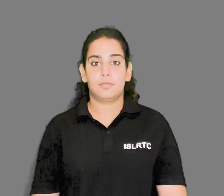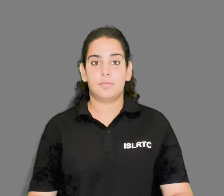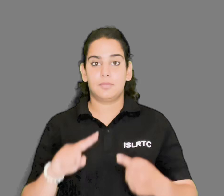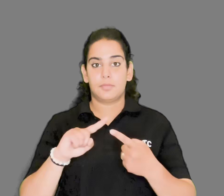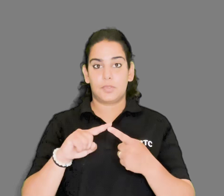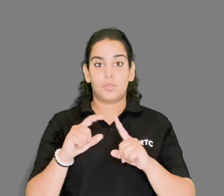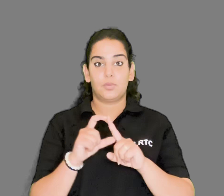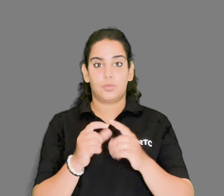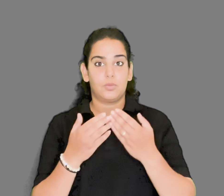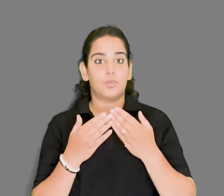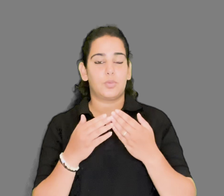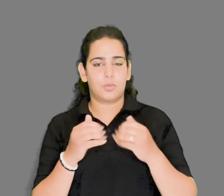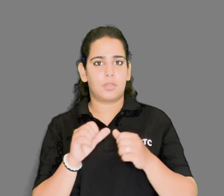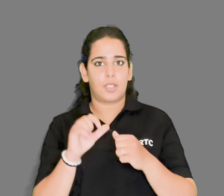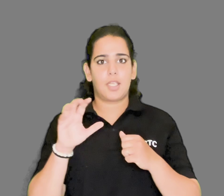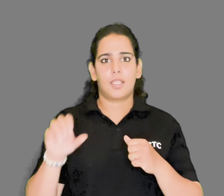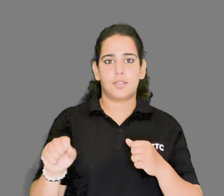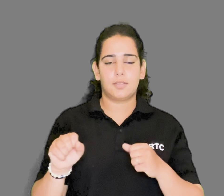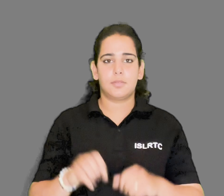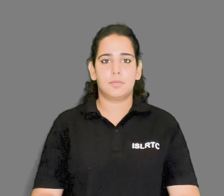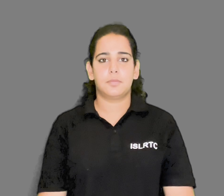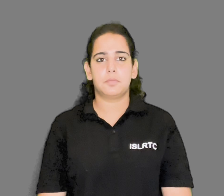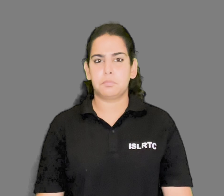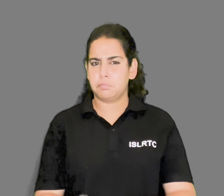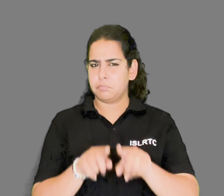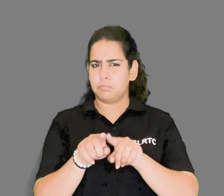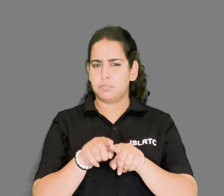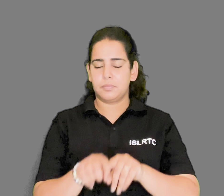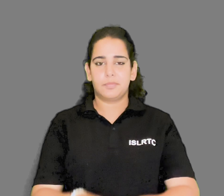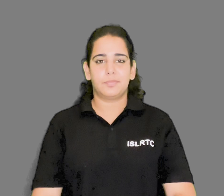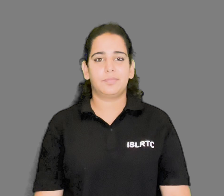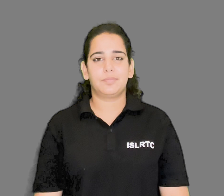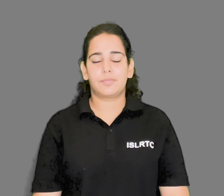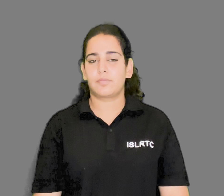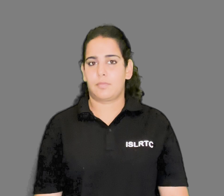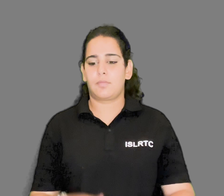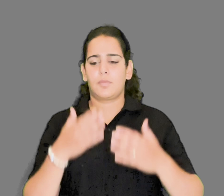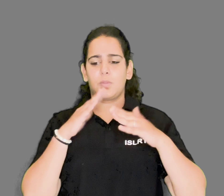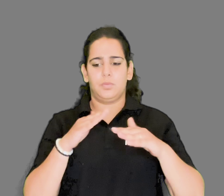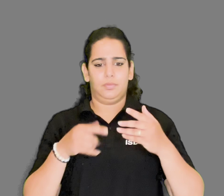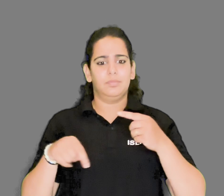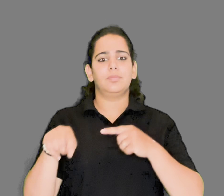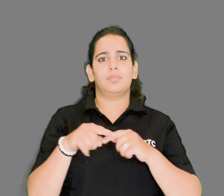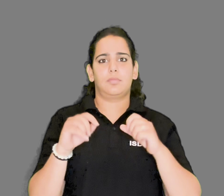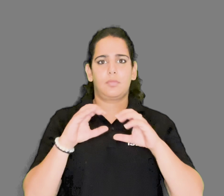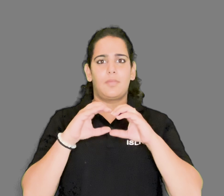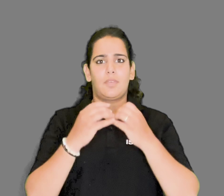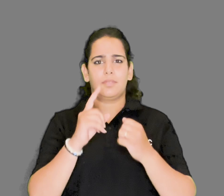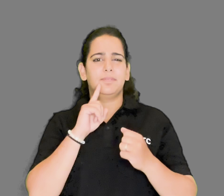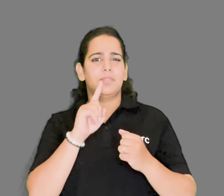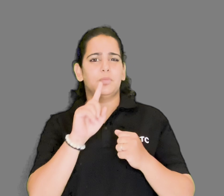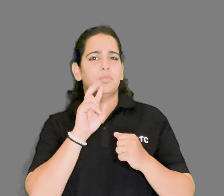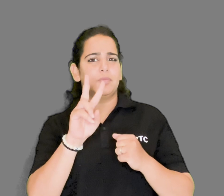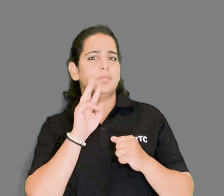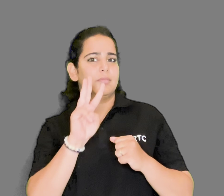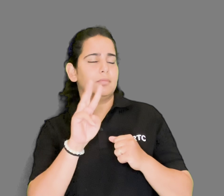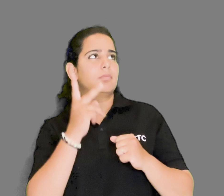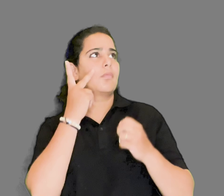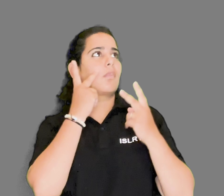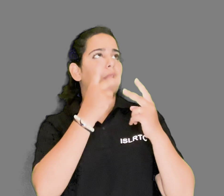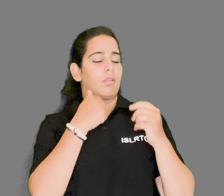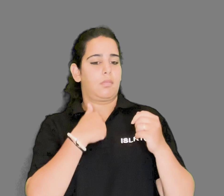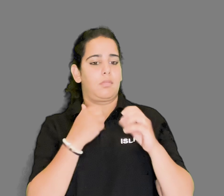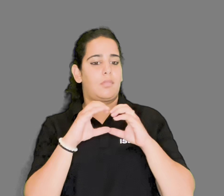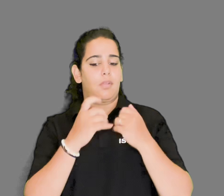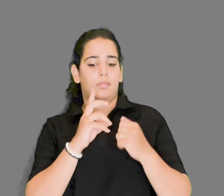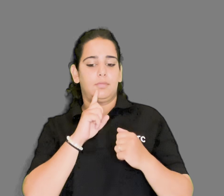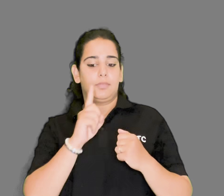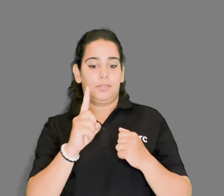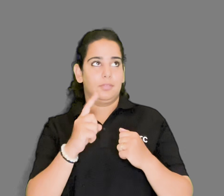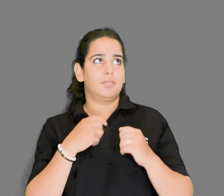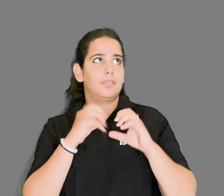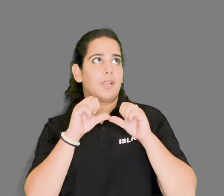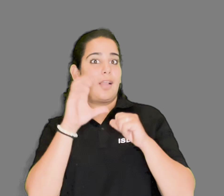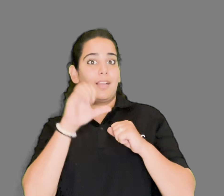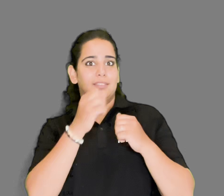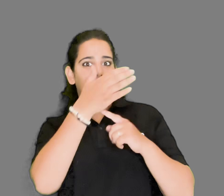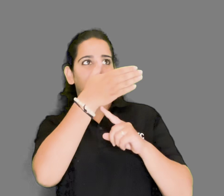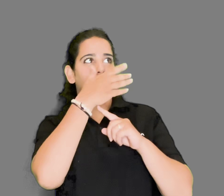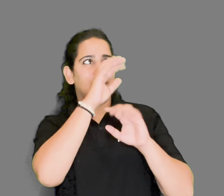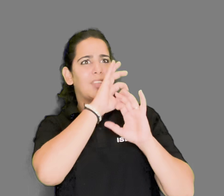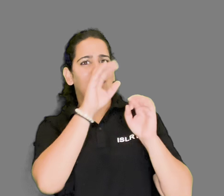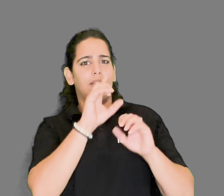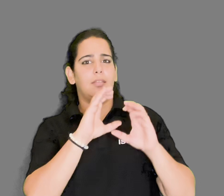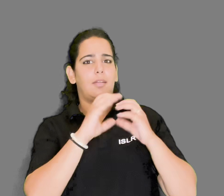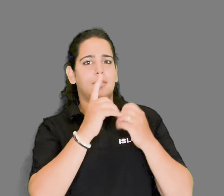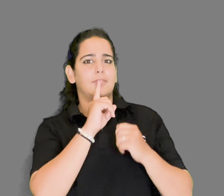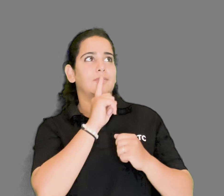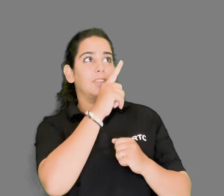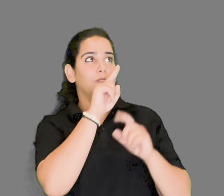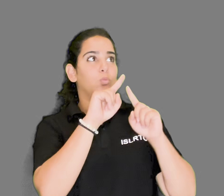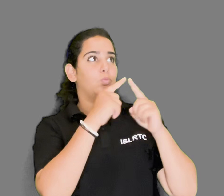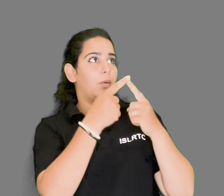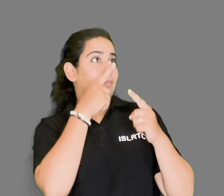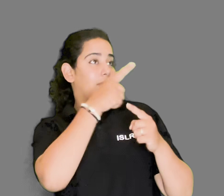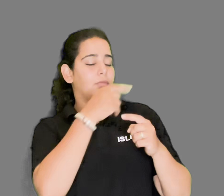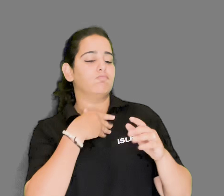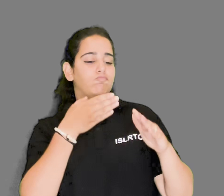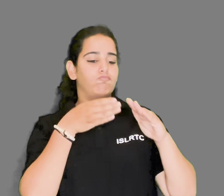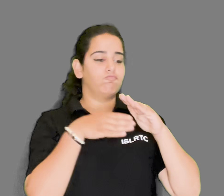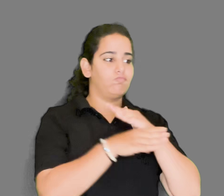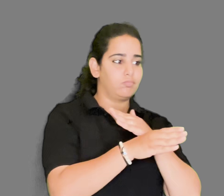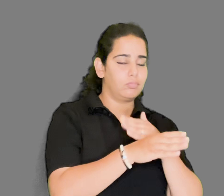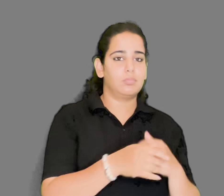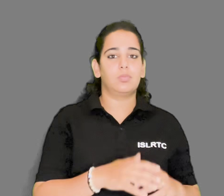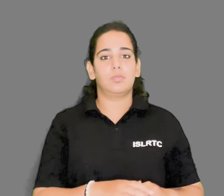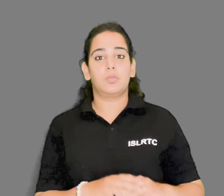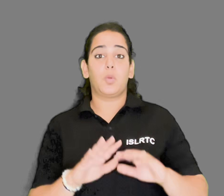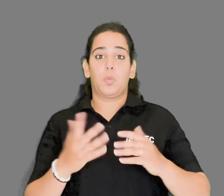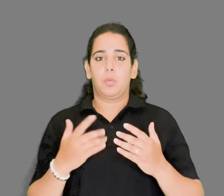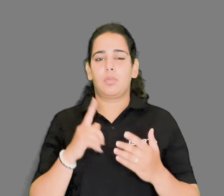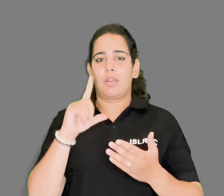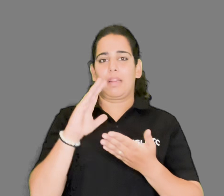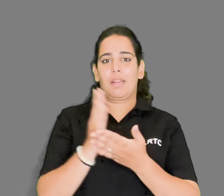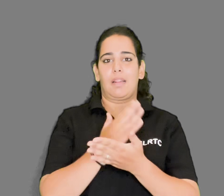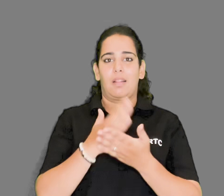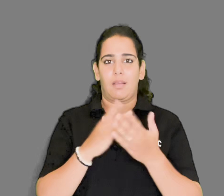Educational Accessibility Ensuring educational materials and environments are accessible to all students, including those with disabilities, through modifications like assistive technologies and alternative formats